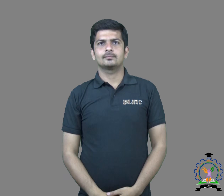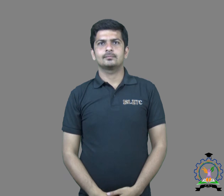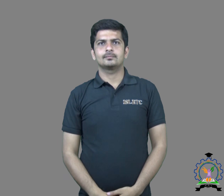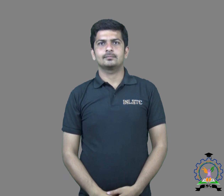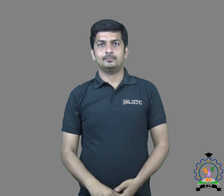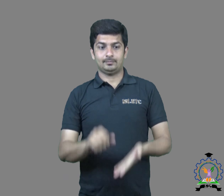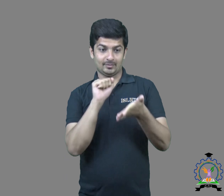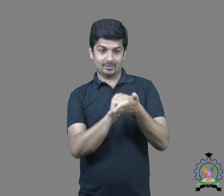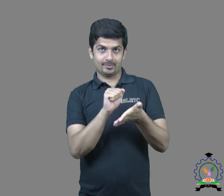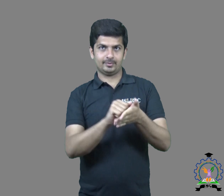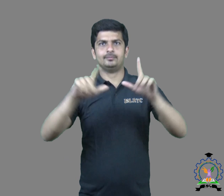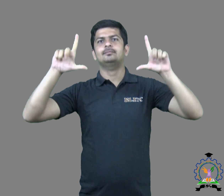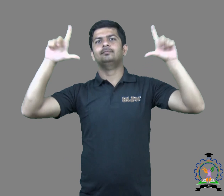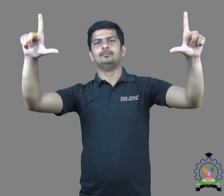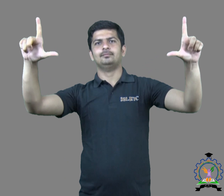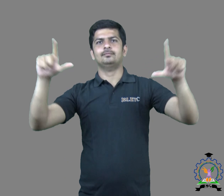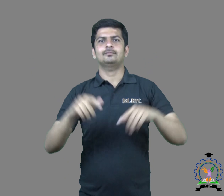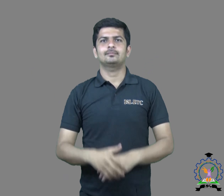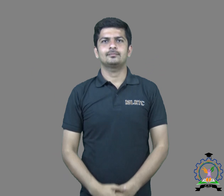Banner (Gujarat)